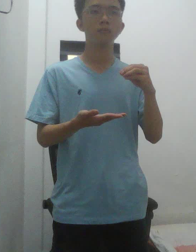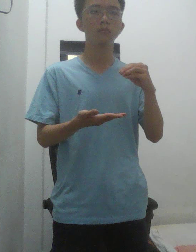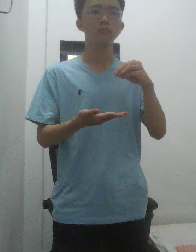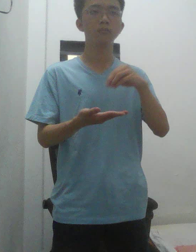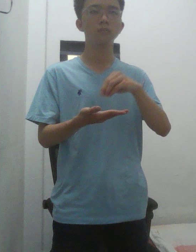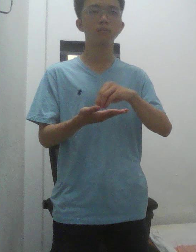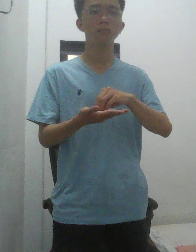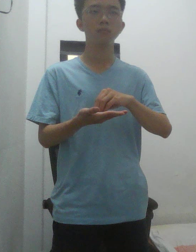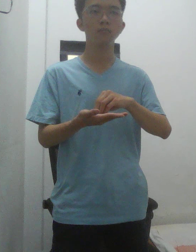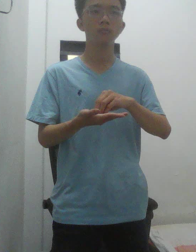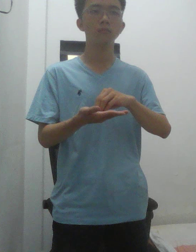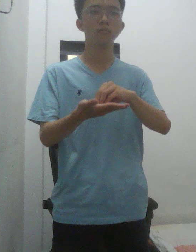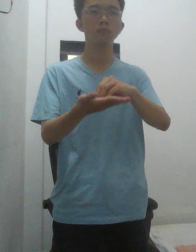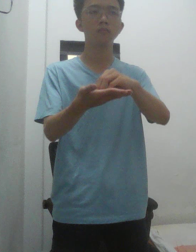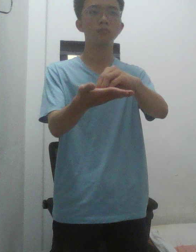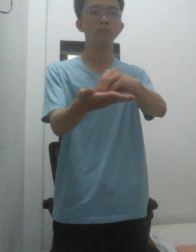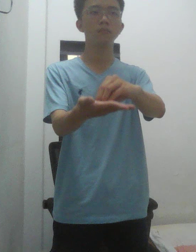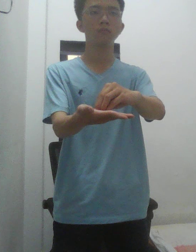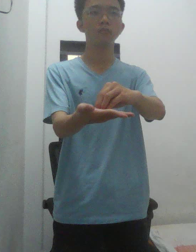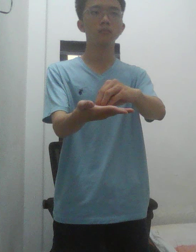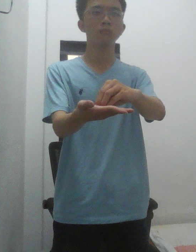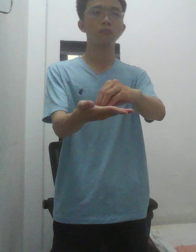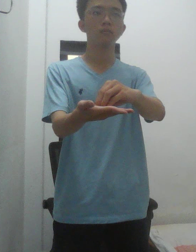san pham